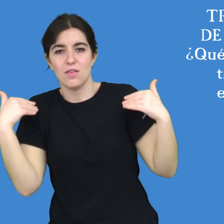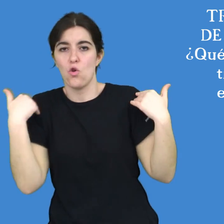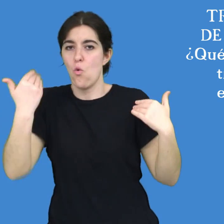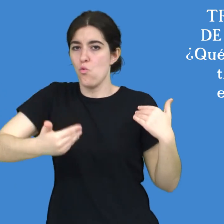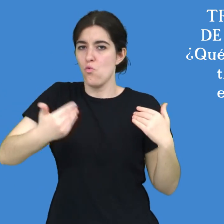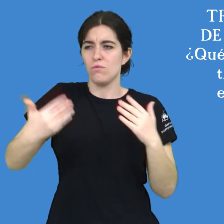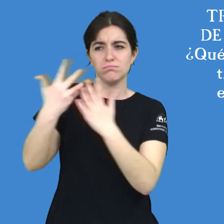importar